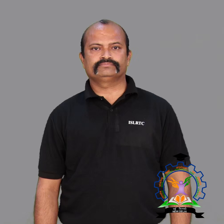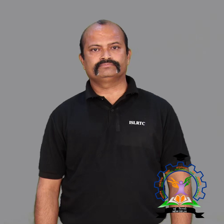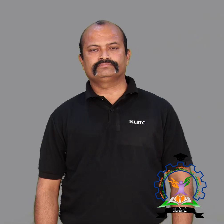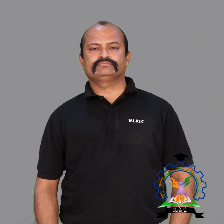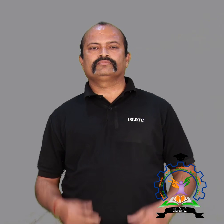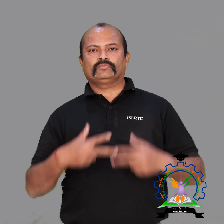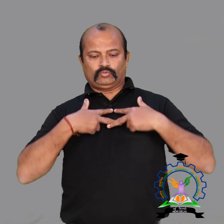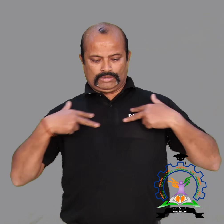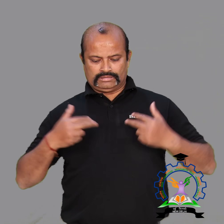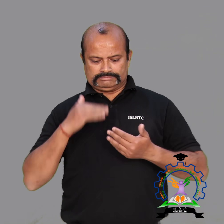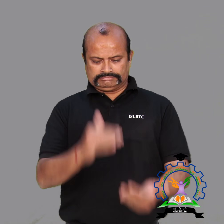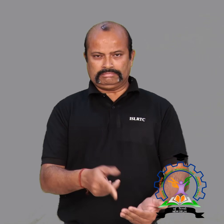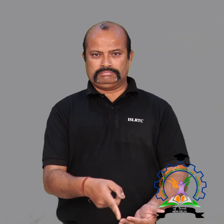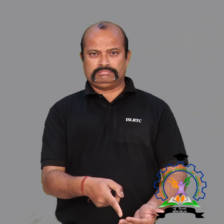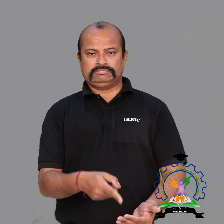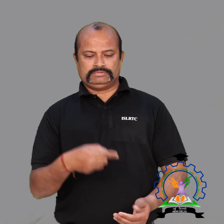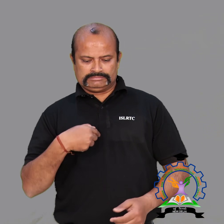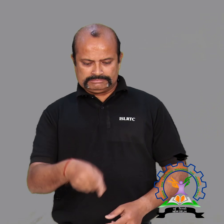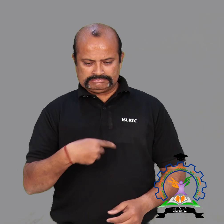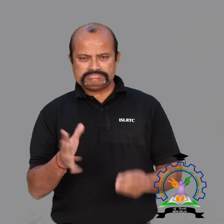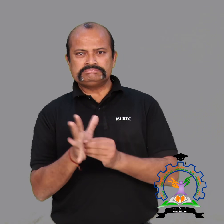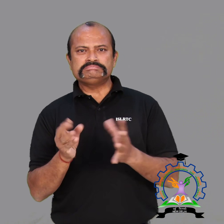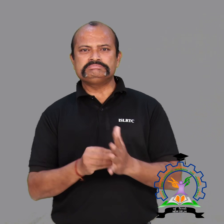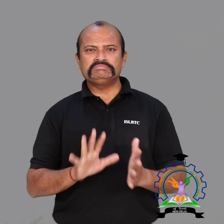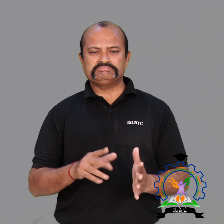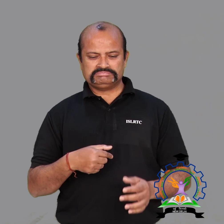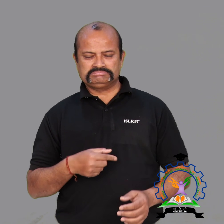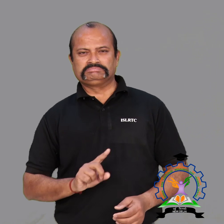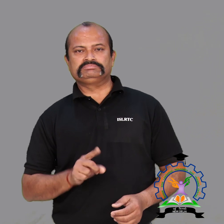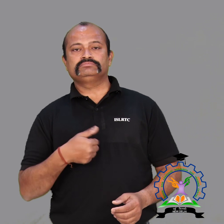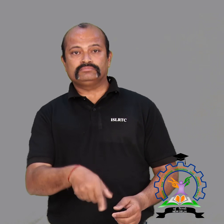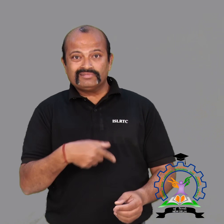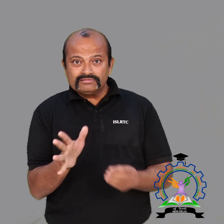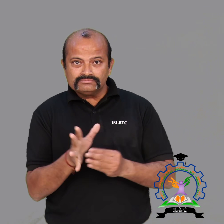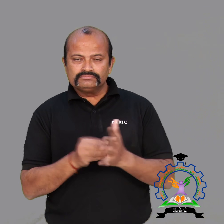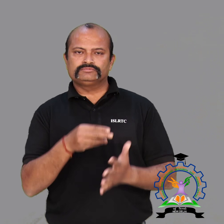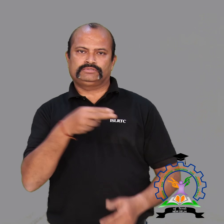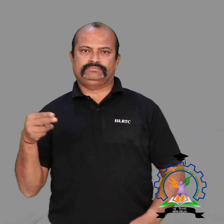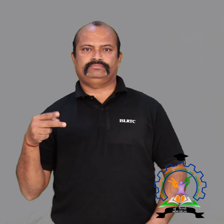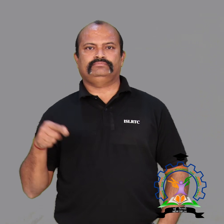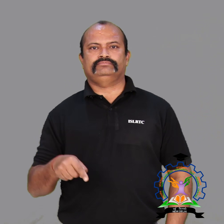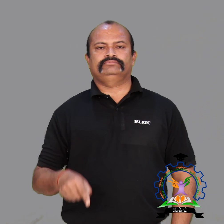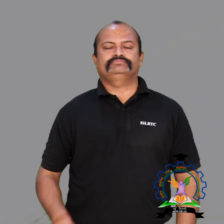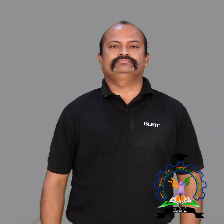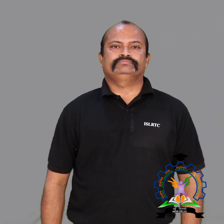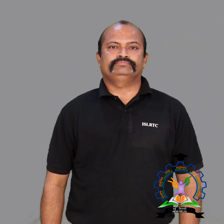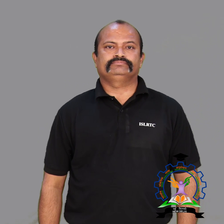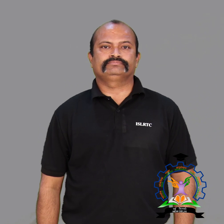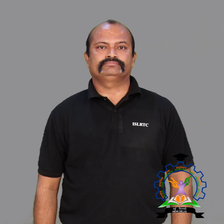Biased